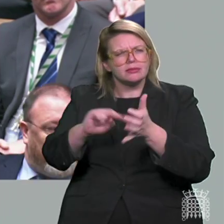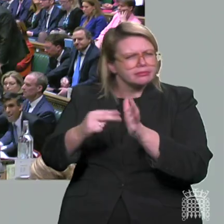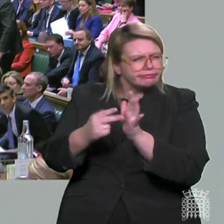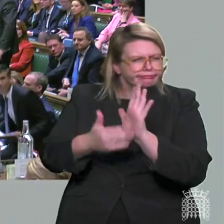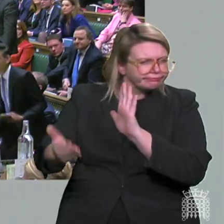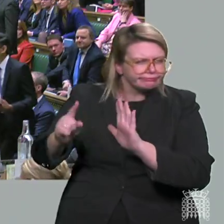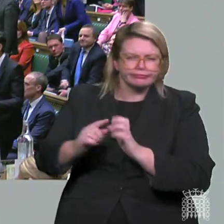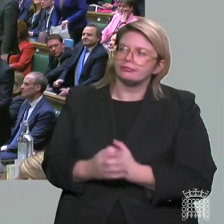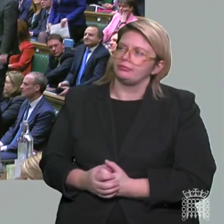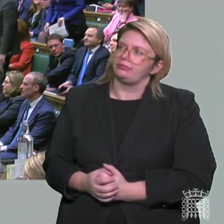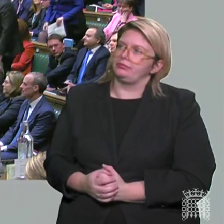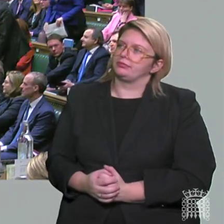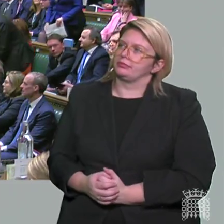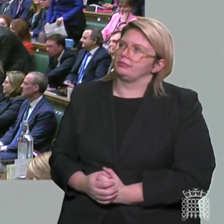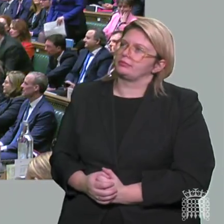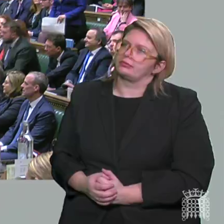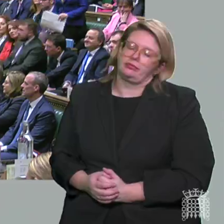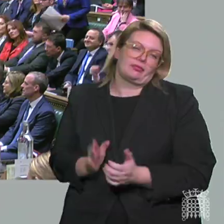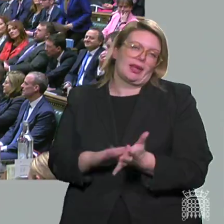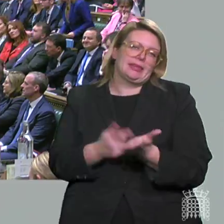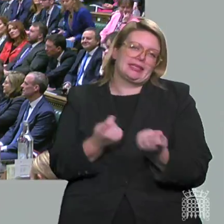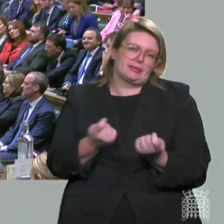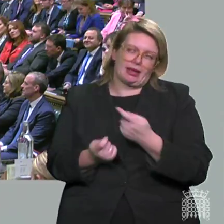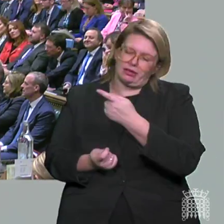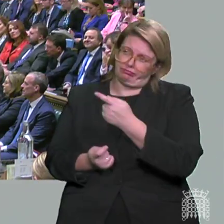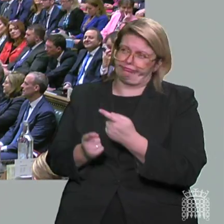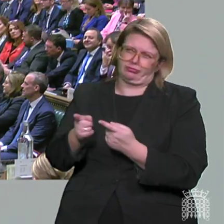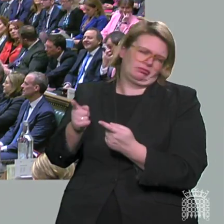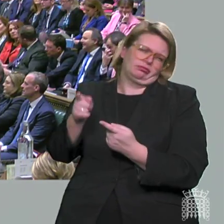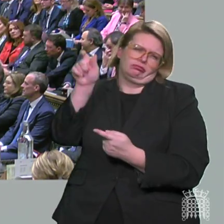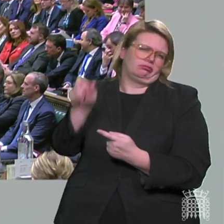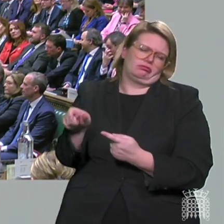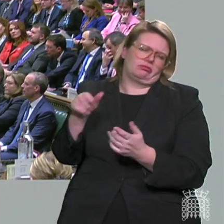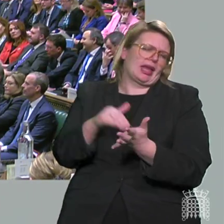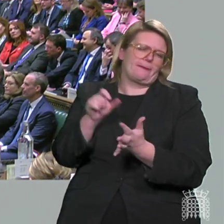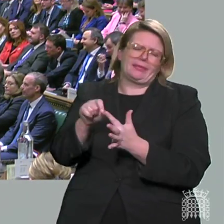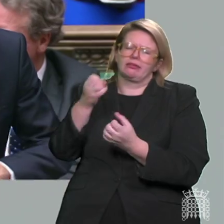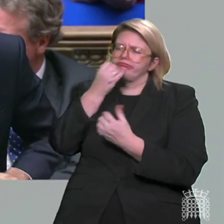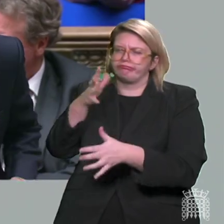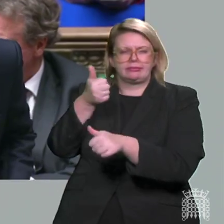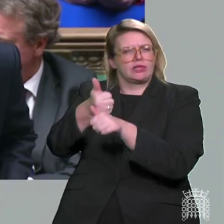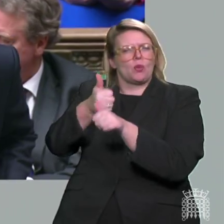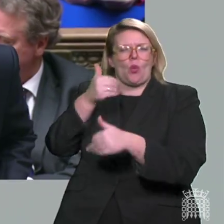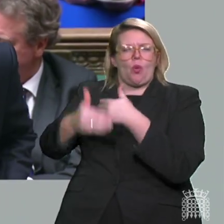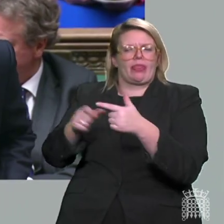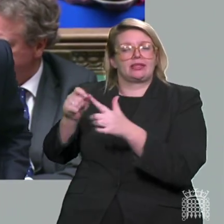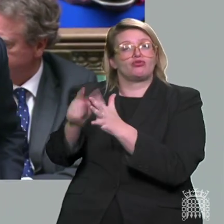My honourable Friend is a fantastic champion and campaigner for this project.